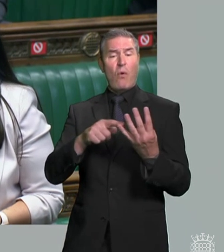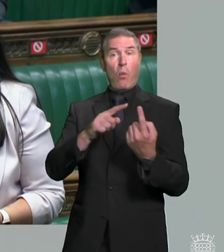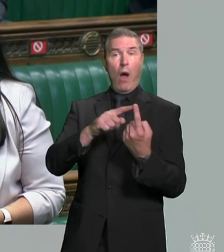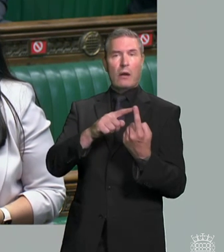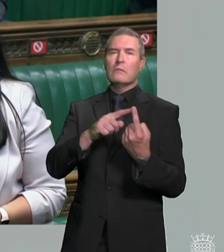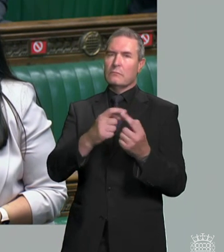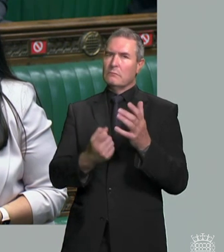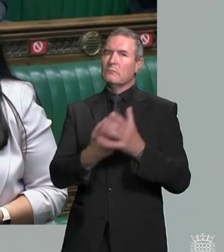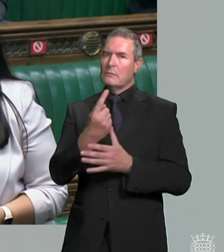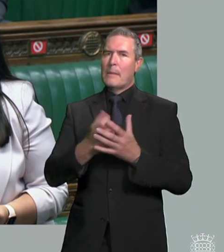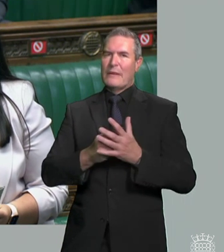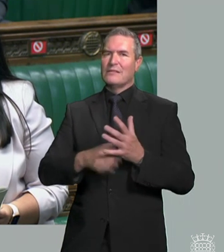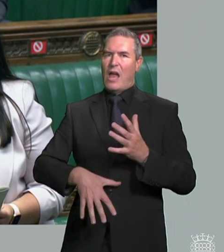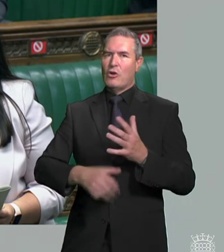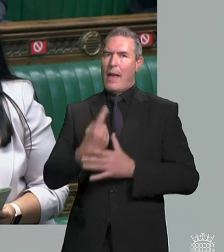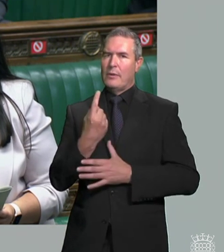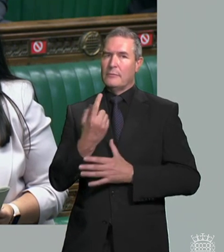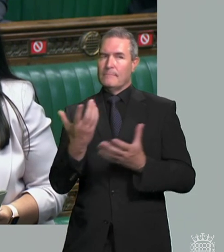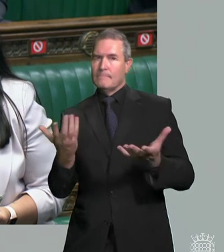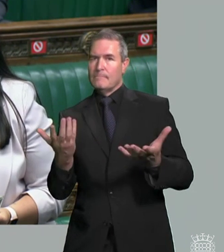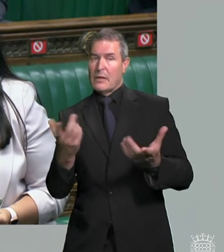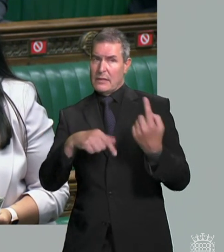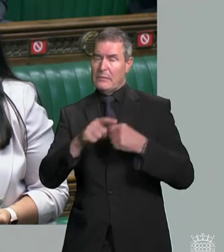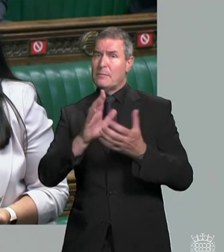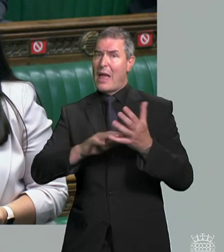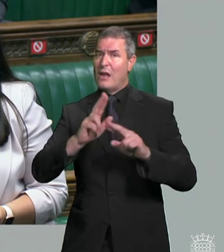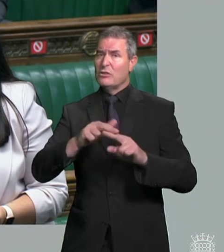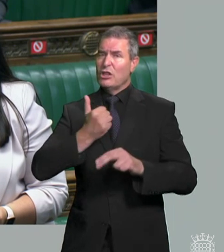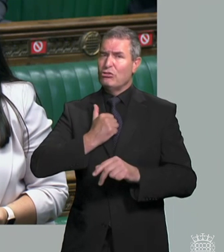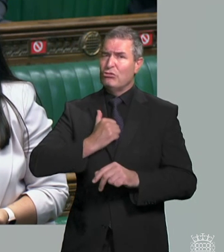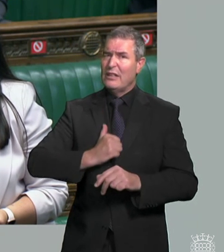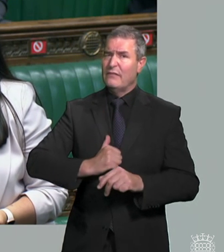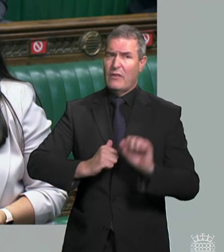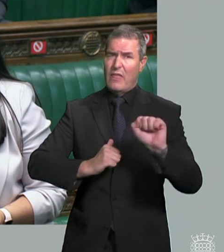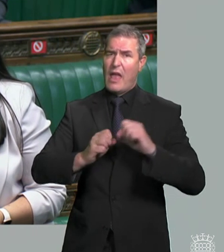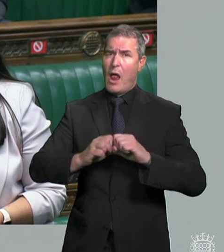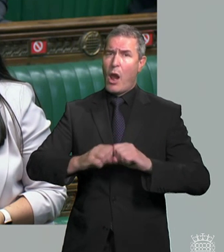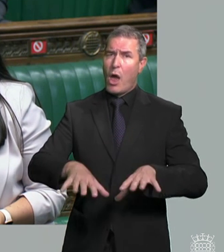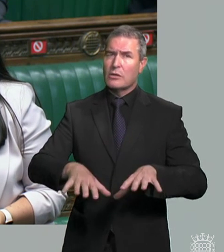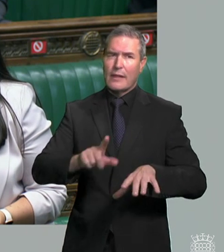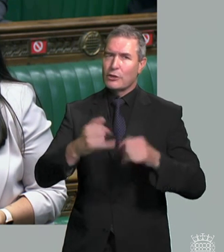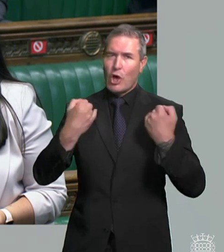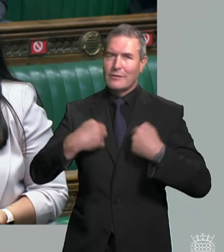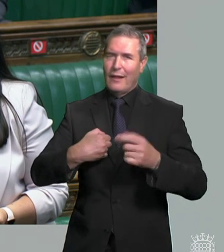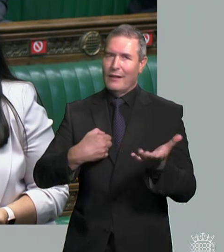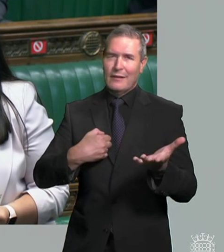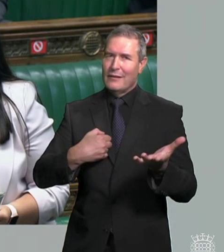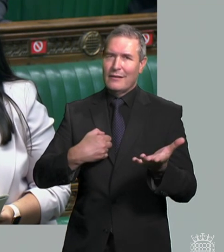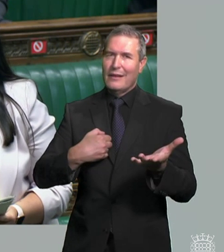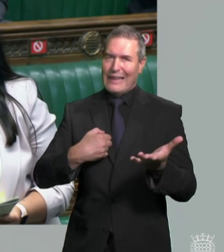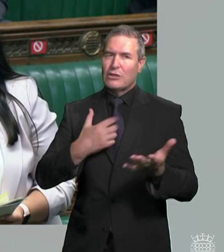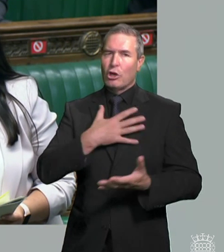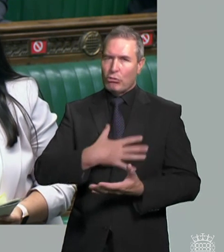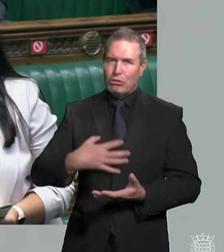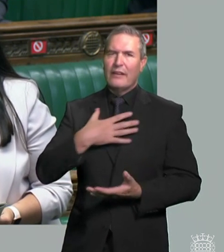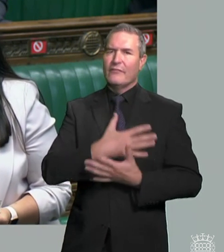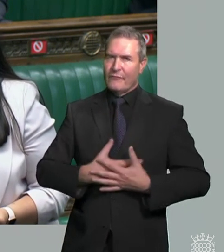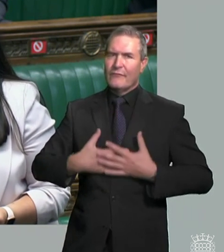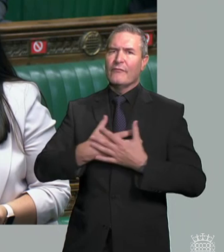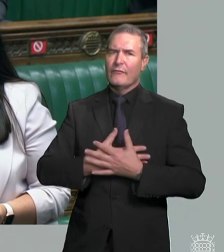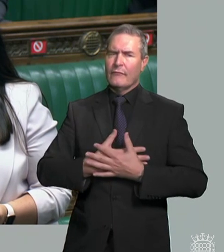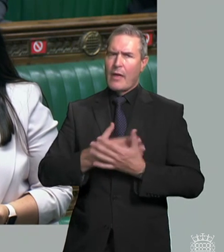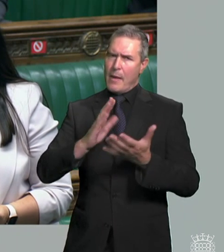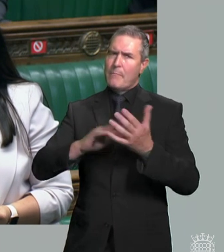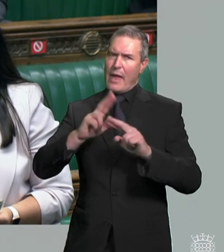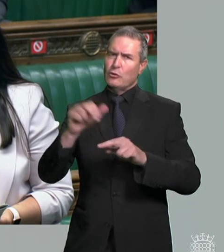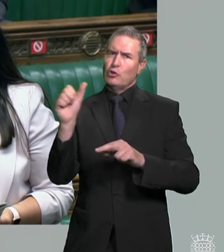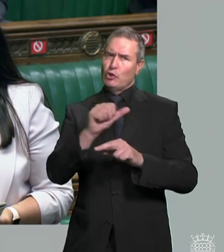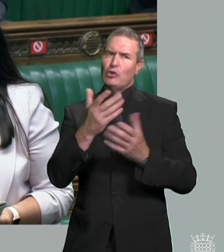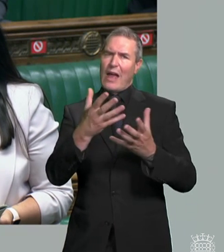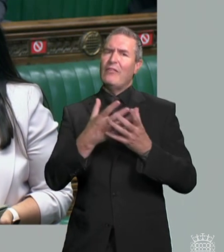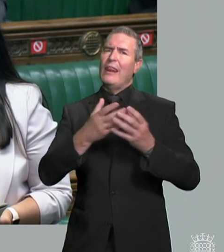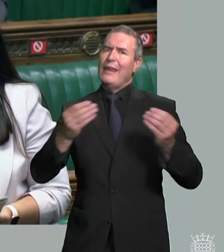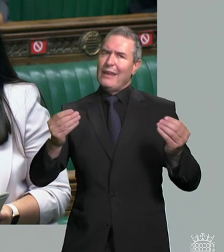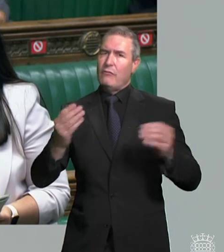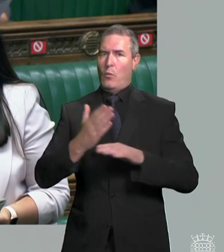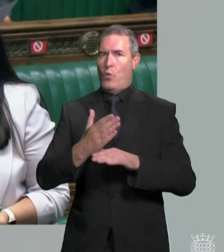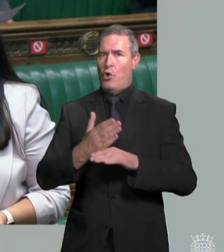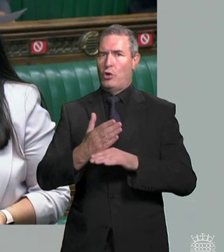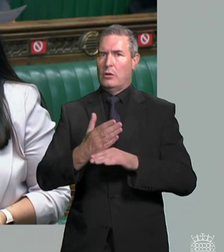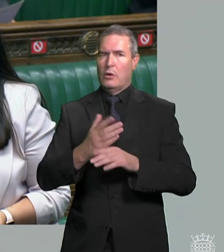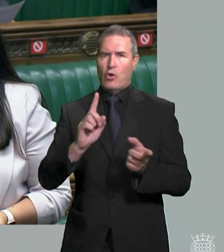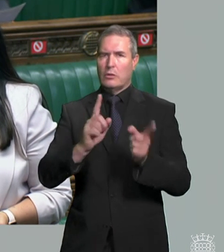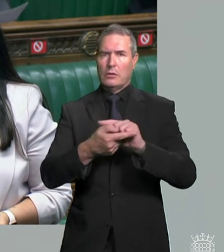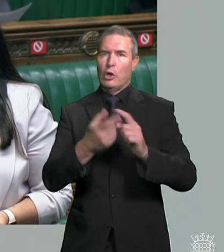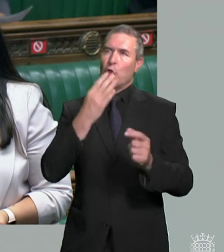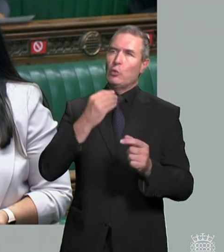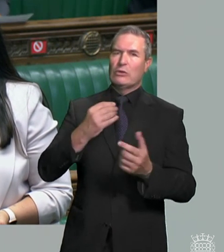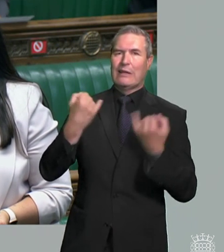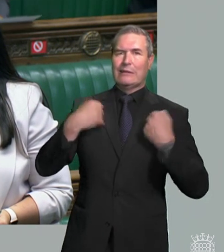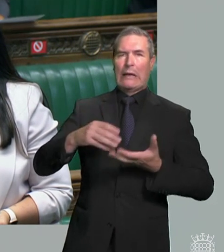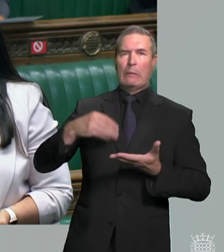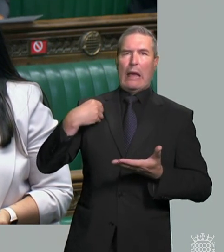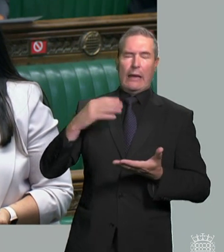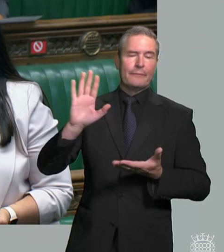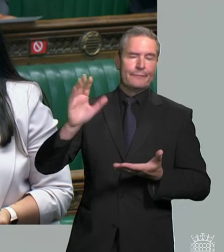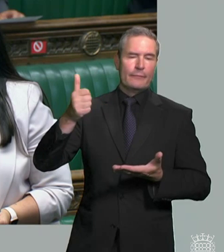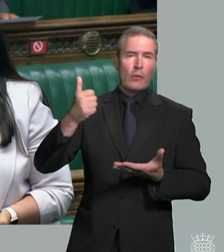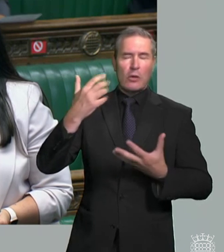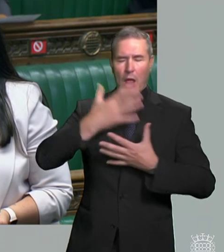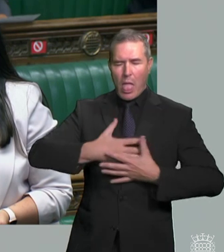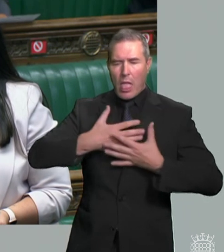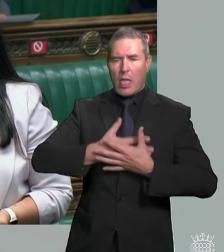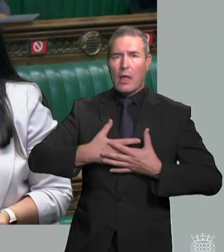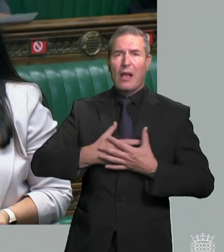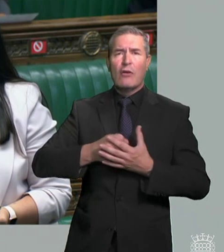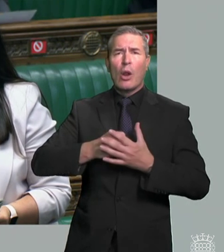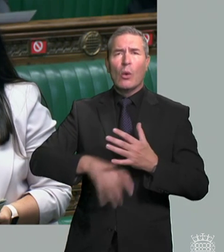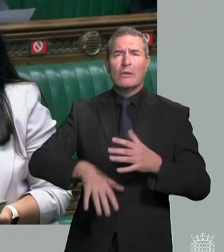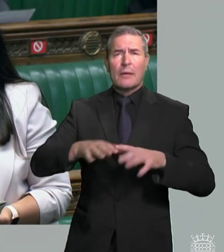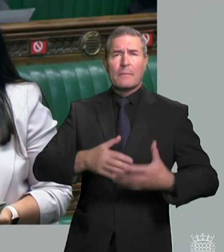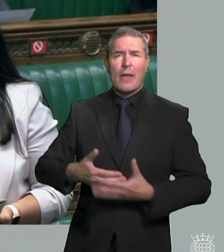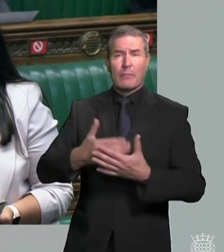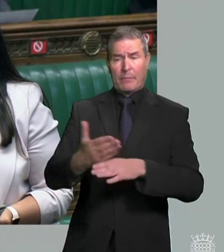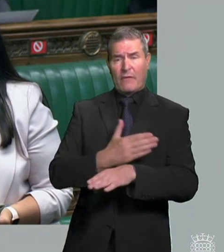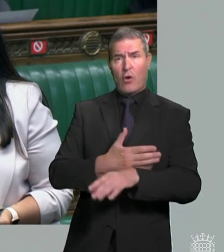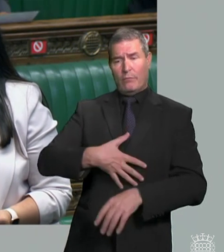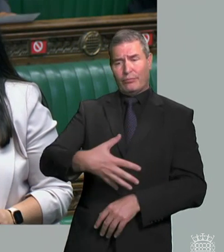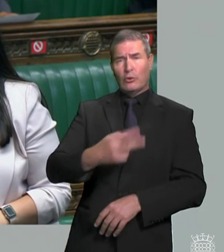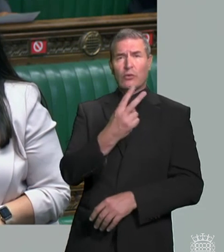Does the Prime Minister agree that parents’ grief for this profound loss is not an illness and therefore that parents should receive formal miscarriage leave rather than resorting to sick pay or unpaid leave if their miscarriage occurs before 24 weeks?